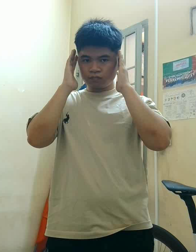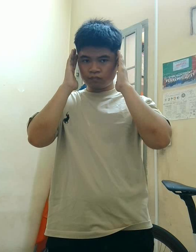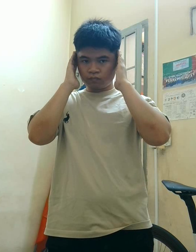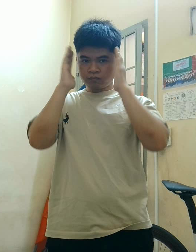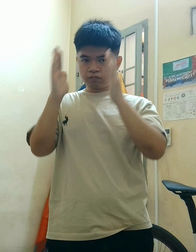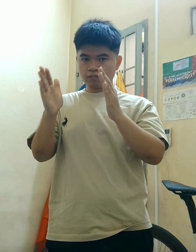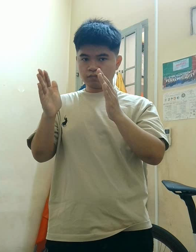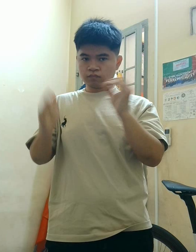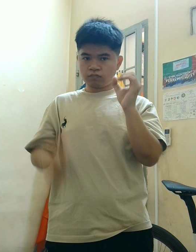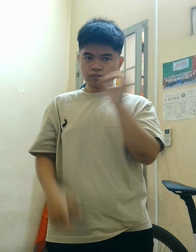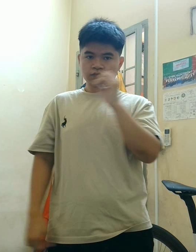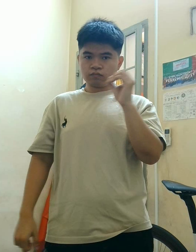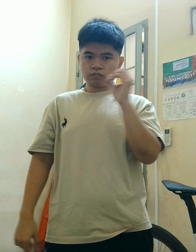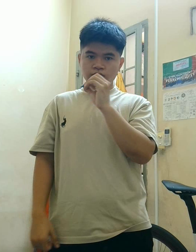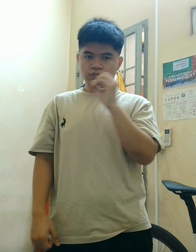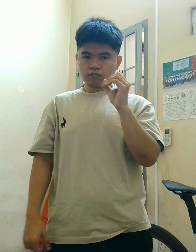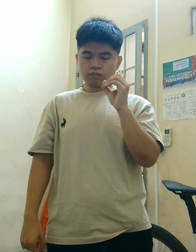khong quan tam